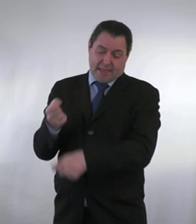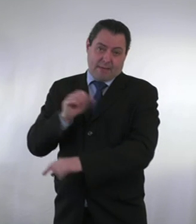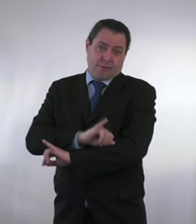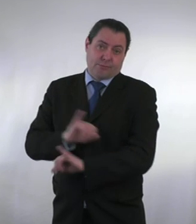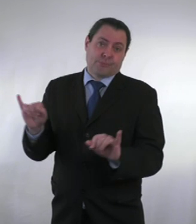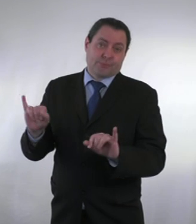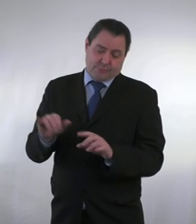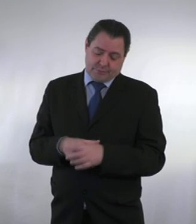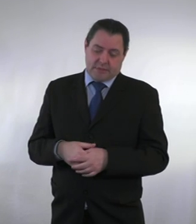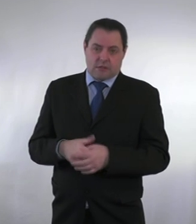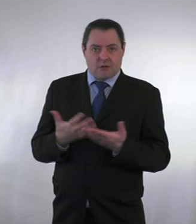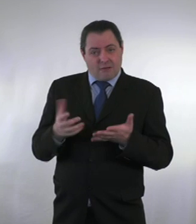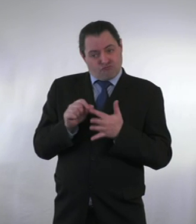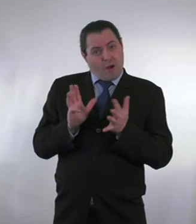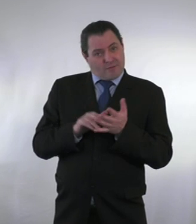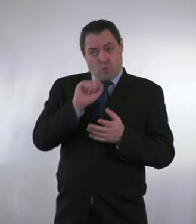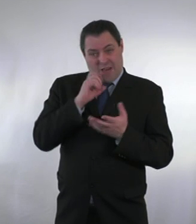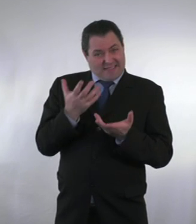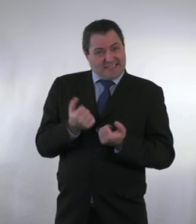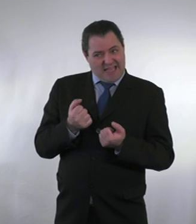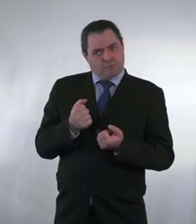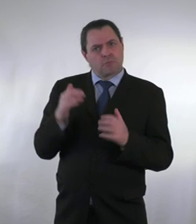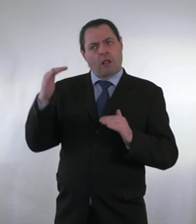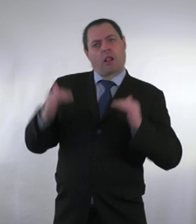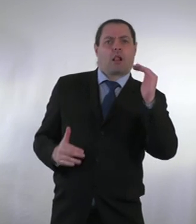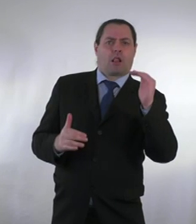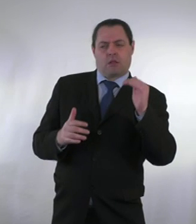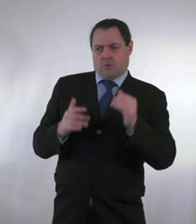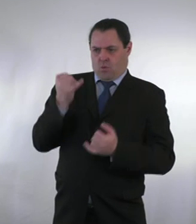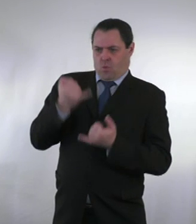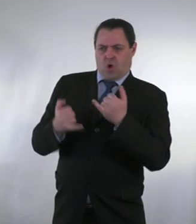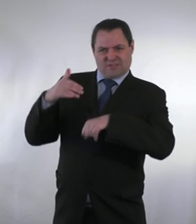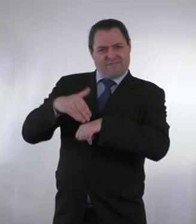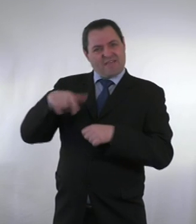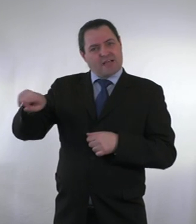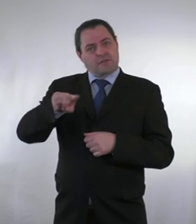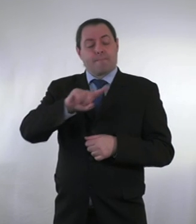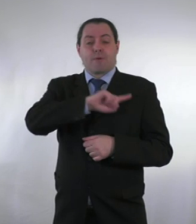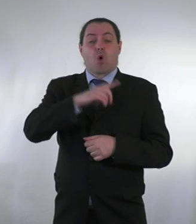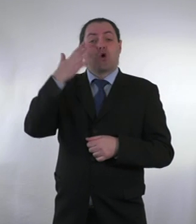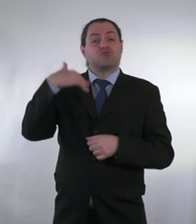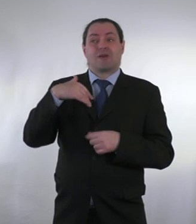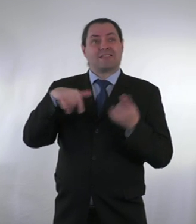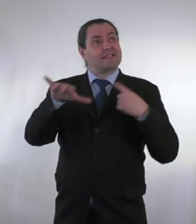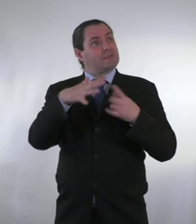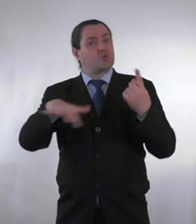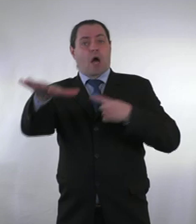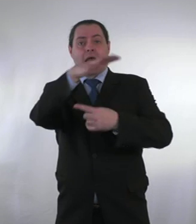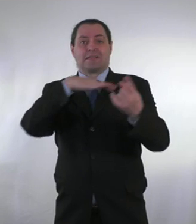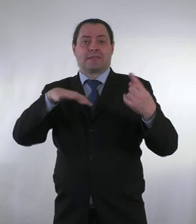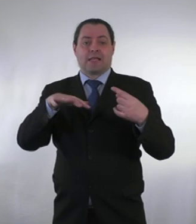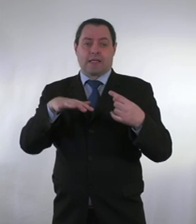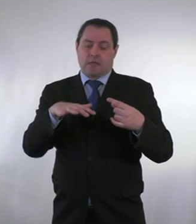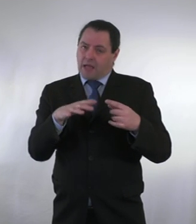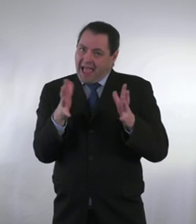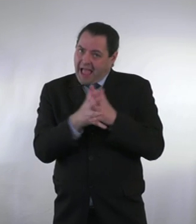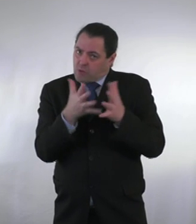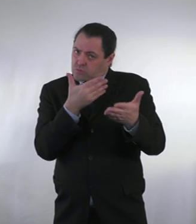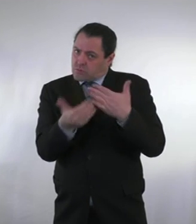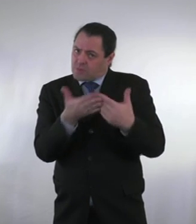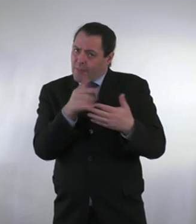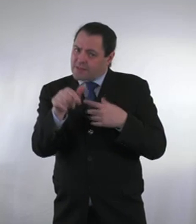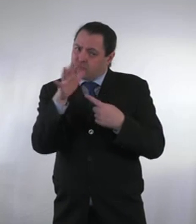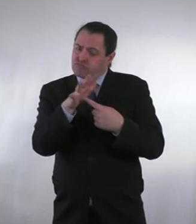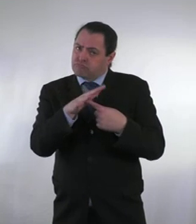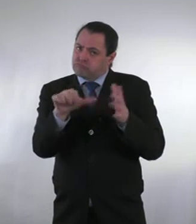Will the Prime Minister finally recognise that this disparity is as a result of structural racism, and can he outline what his Government are doing to address the issue?